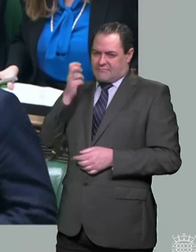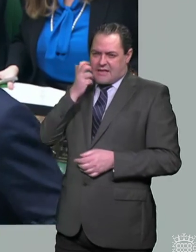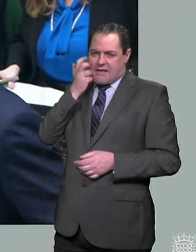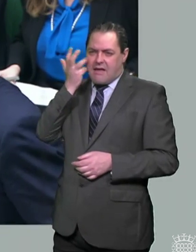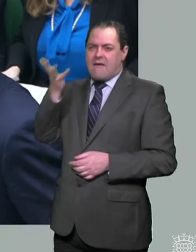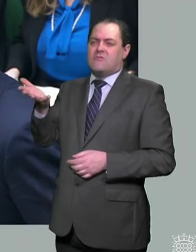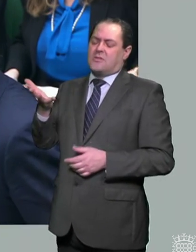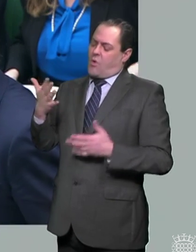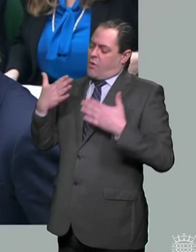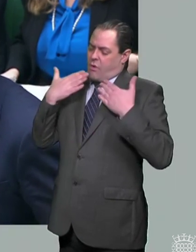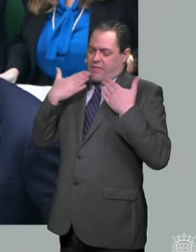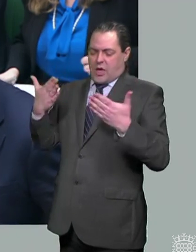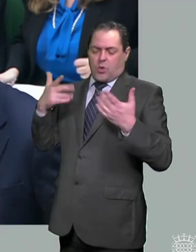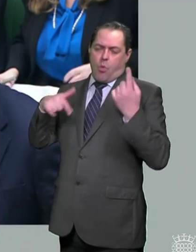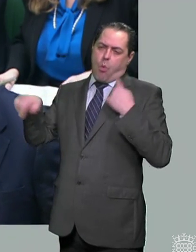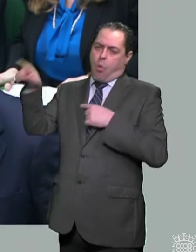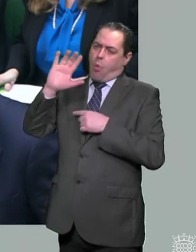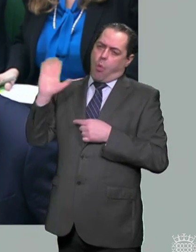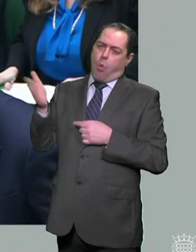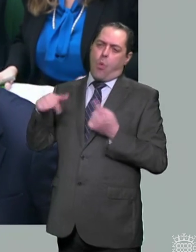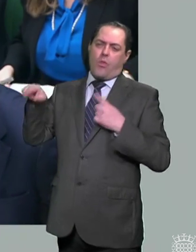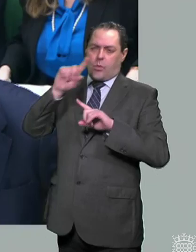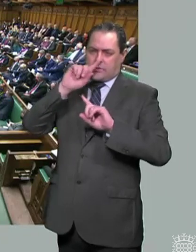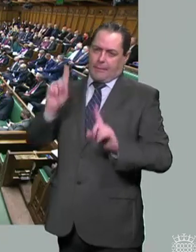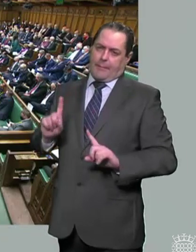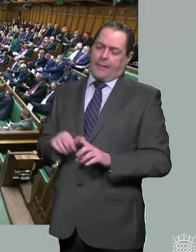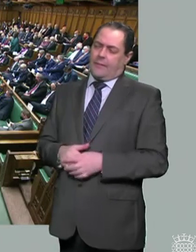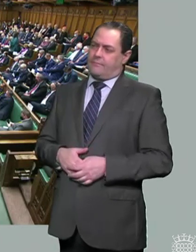I thank all those people from the bottom of my heart.